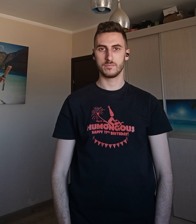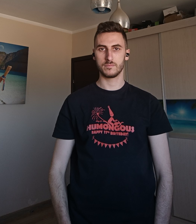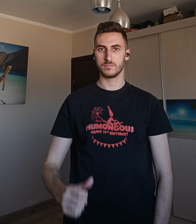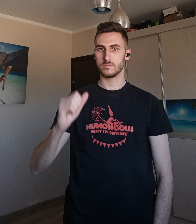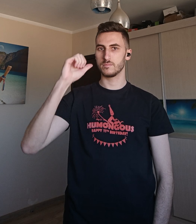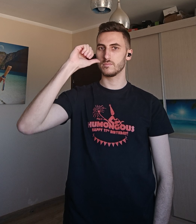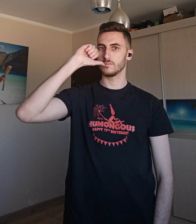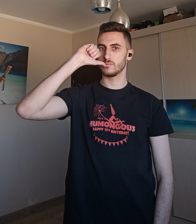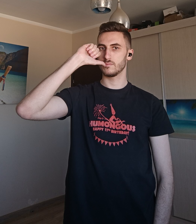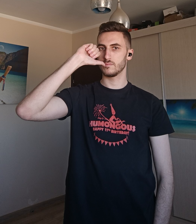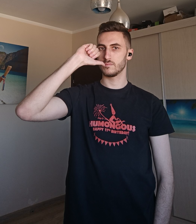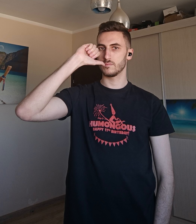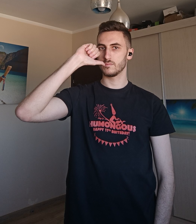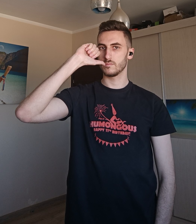מים